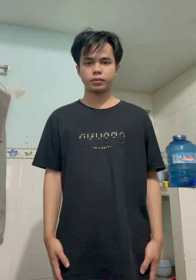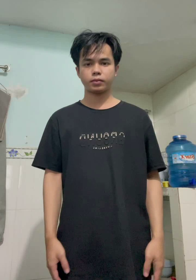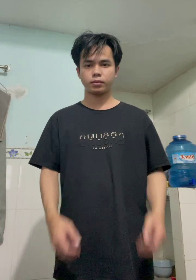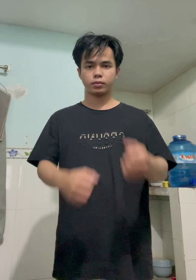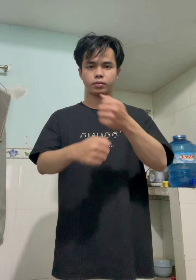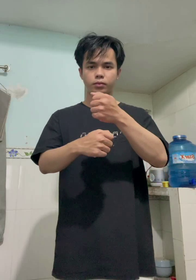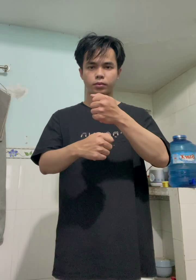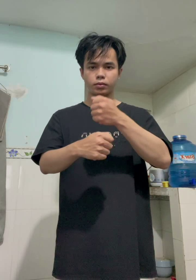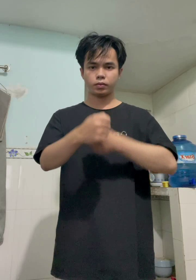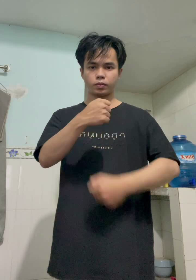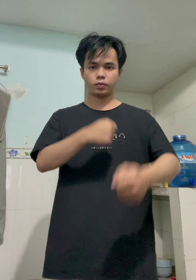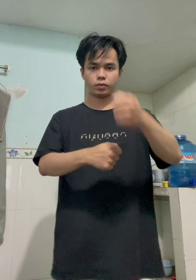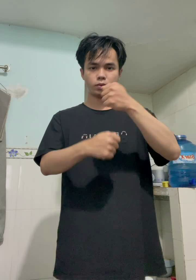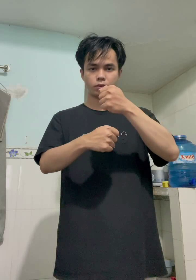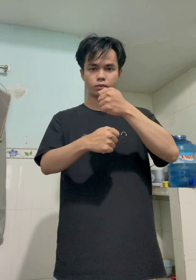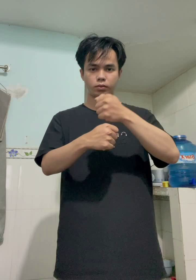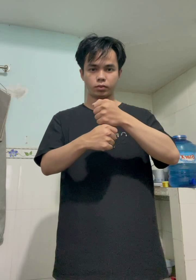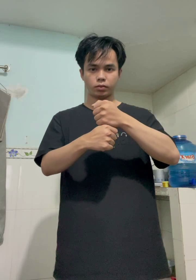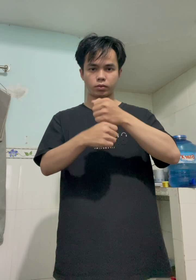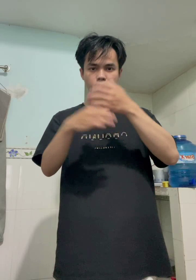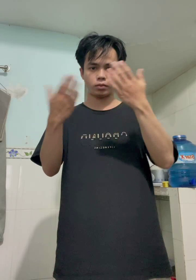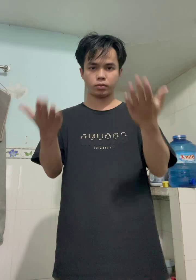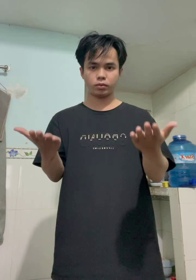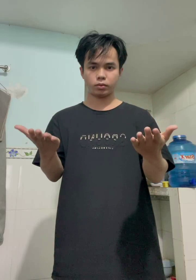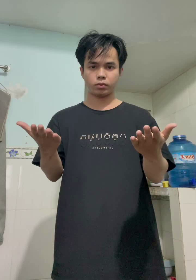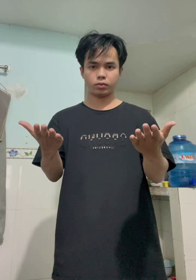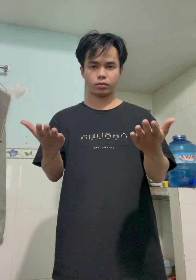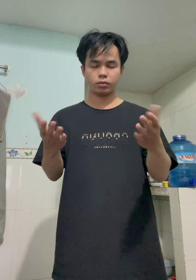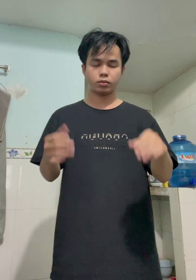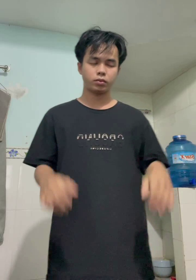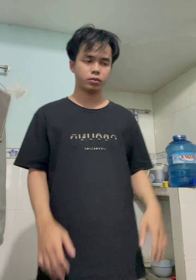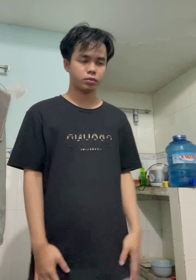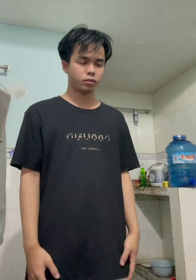nam nay